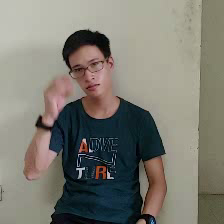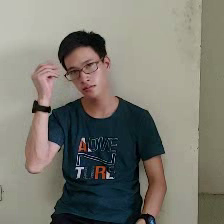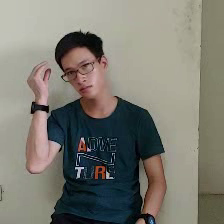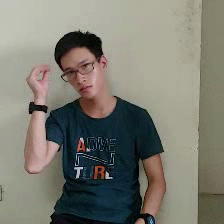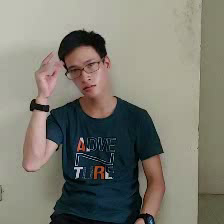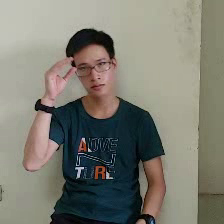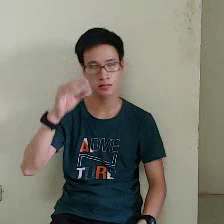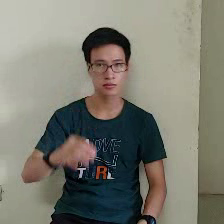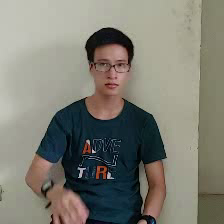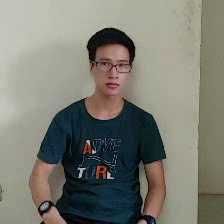Băn khoăn